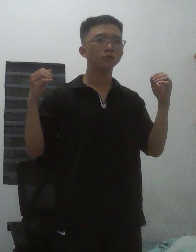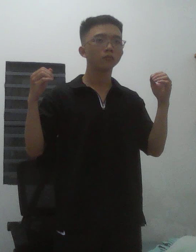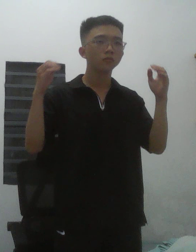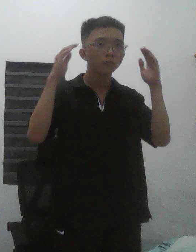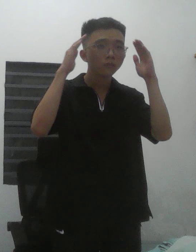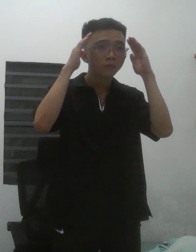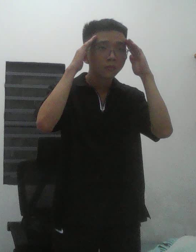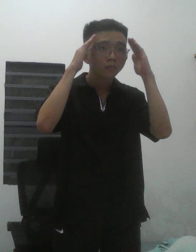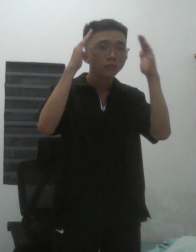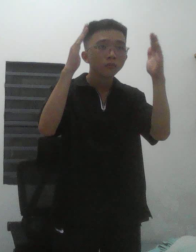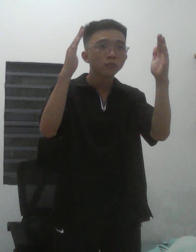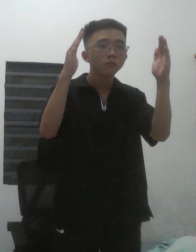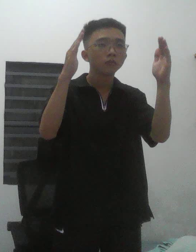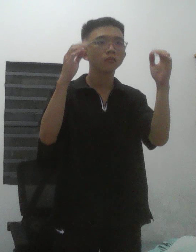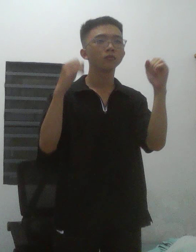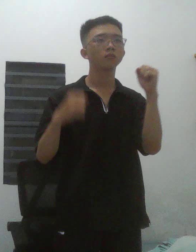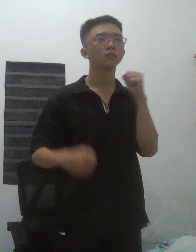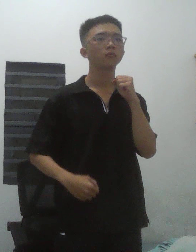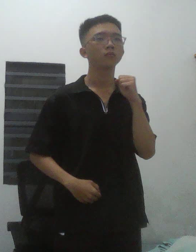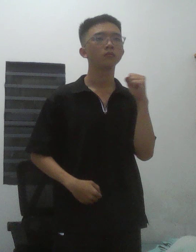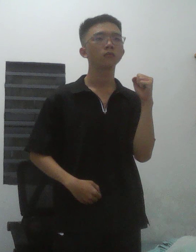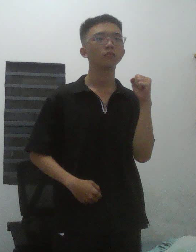khong quan tam